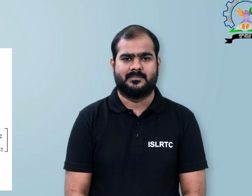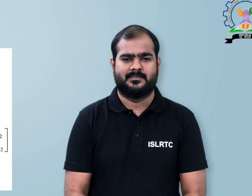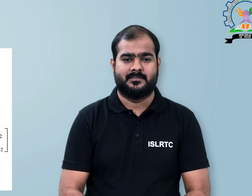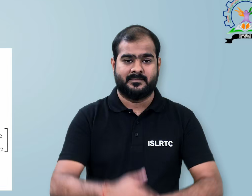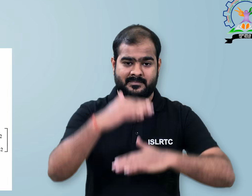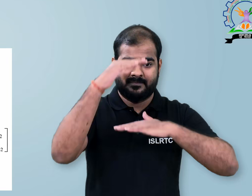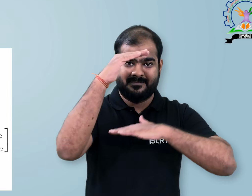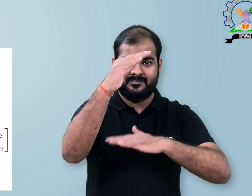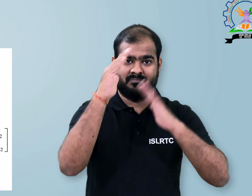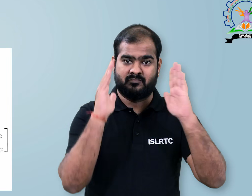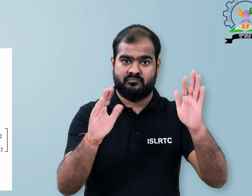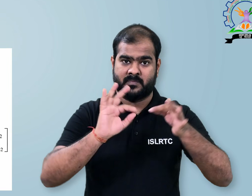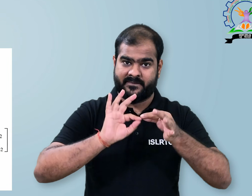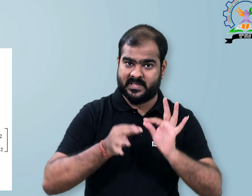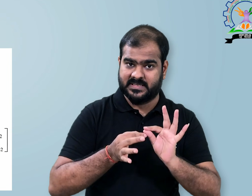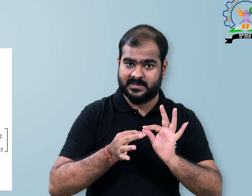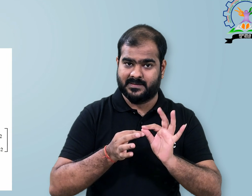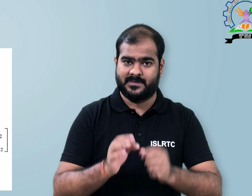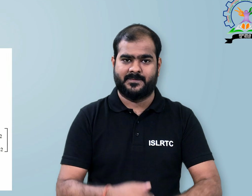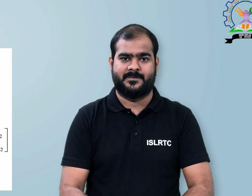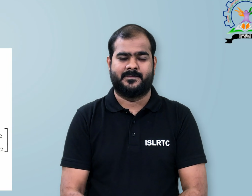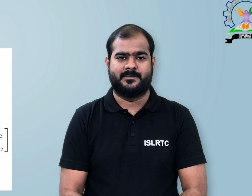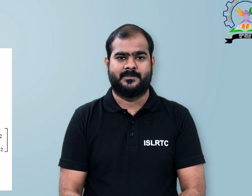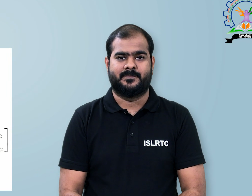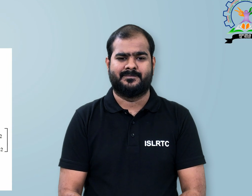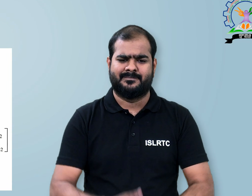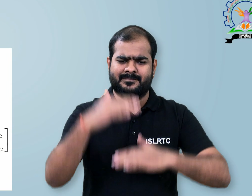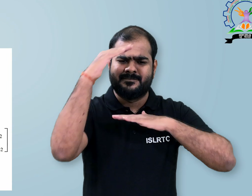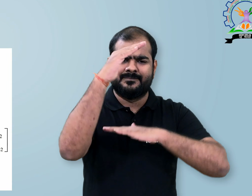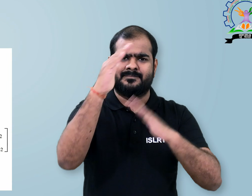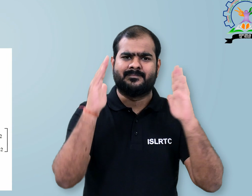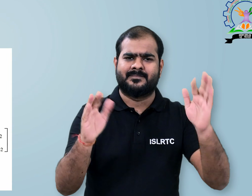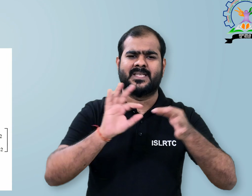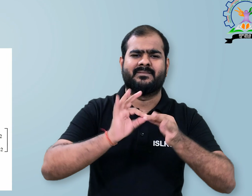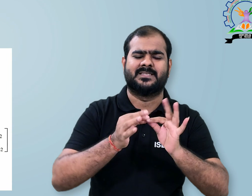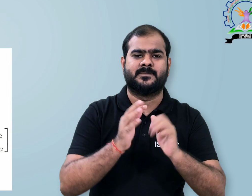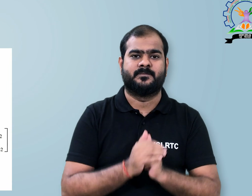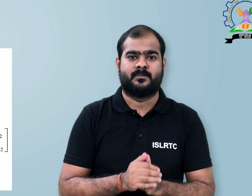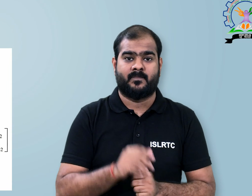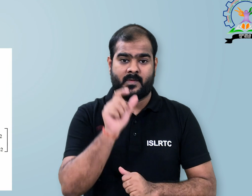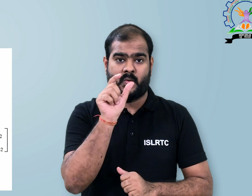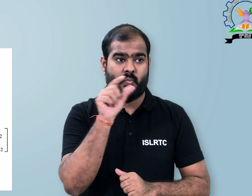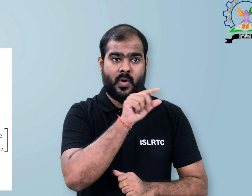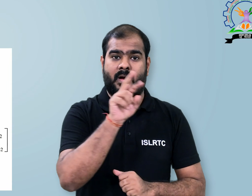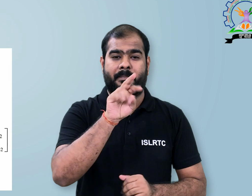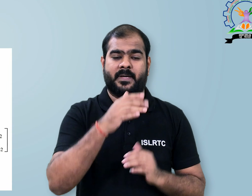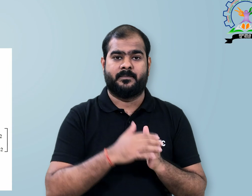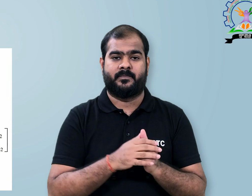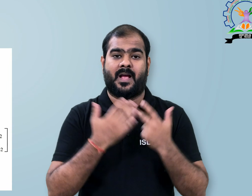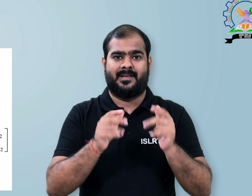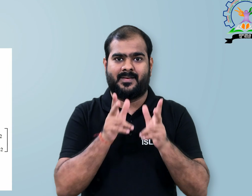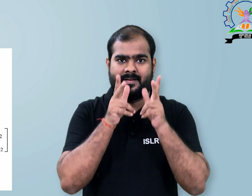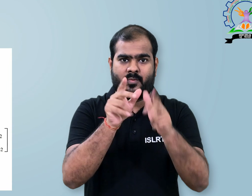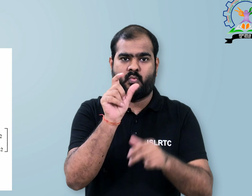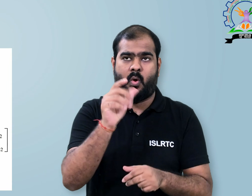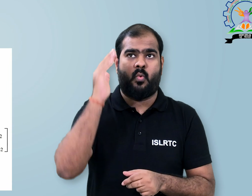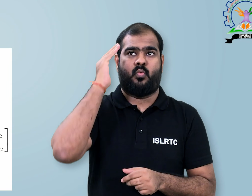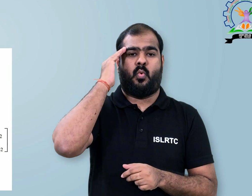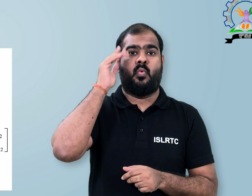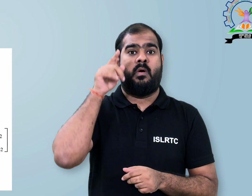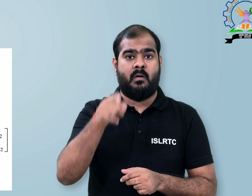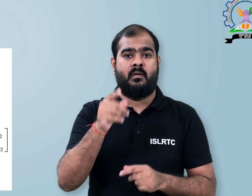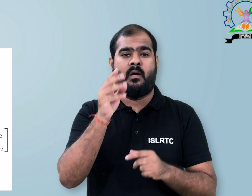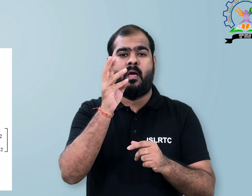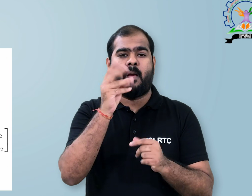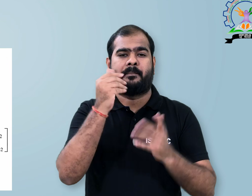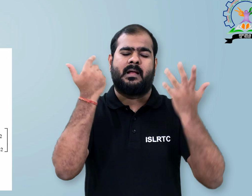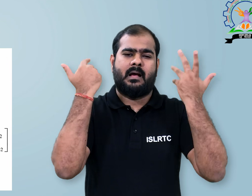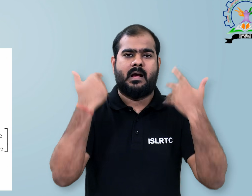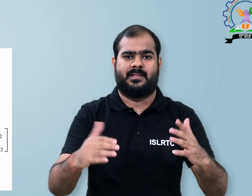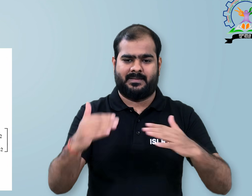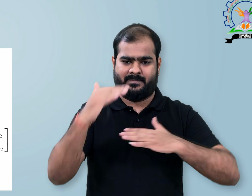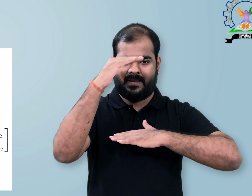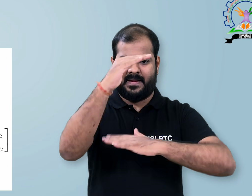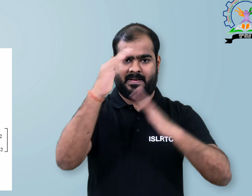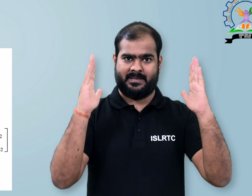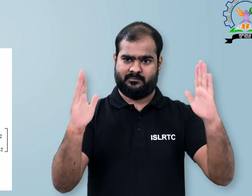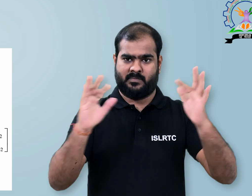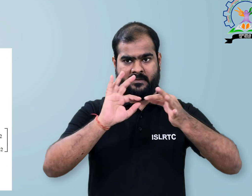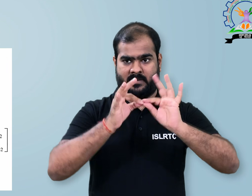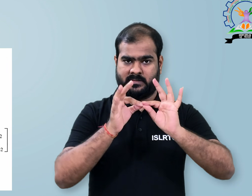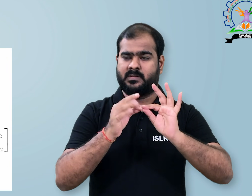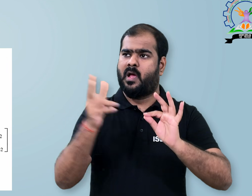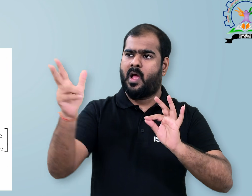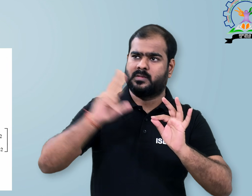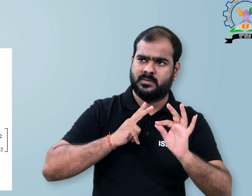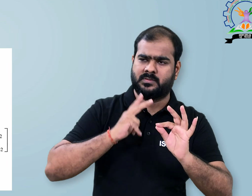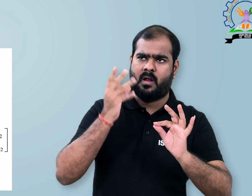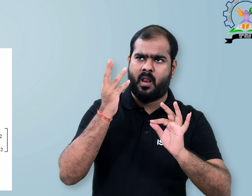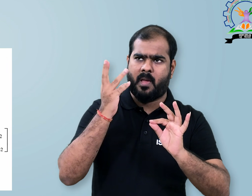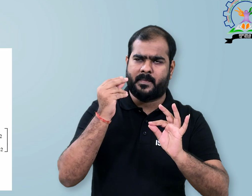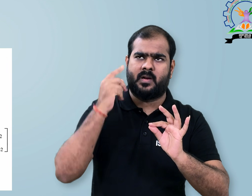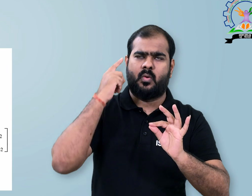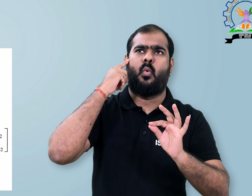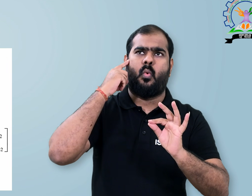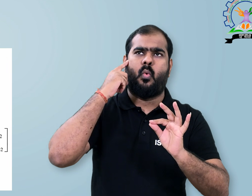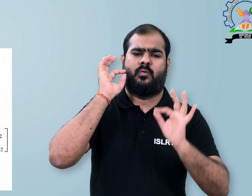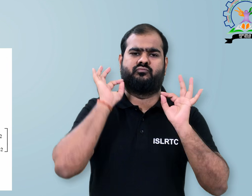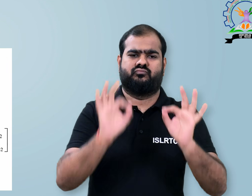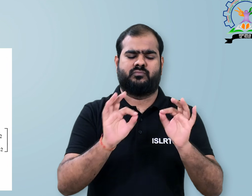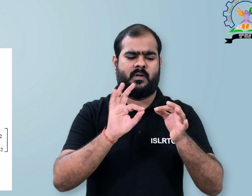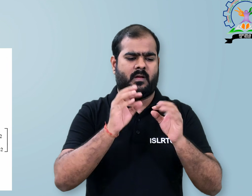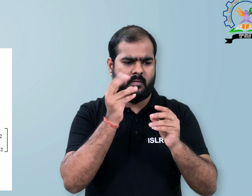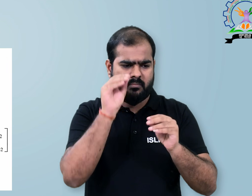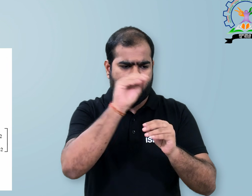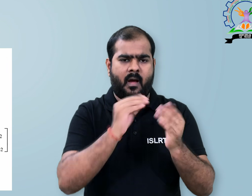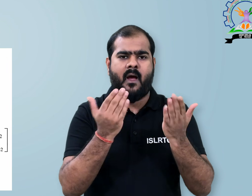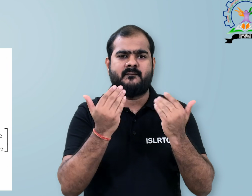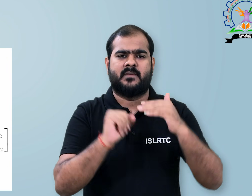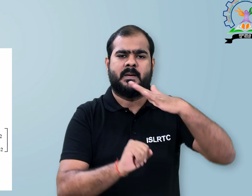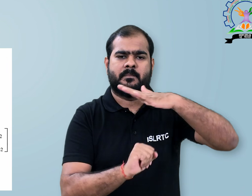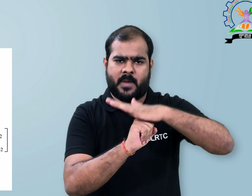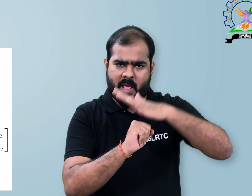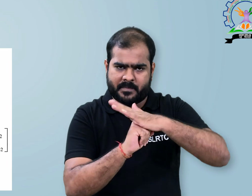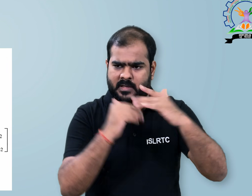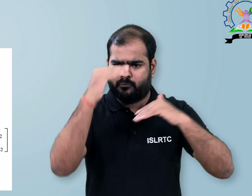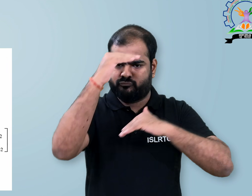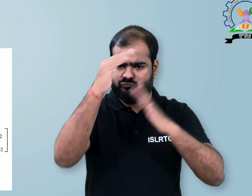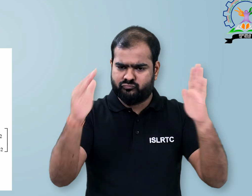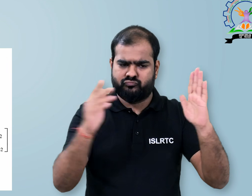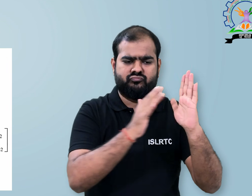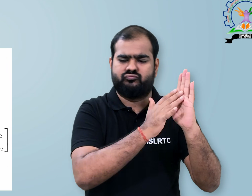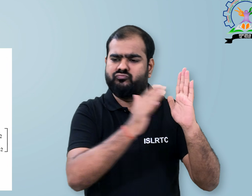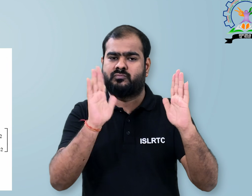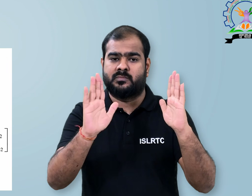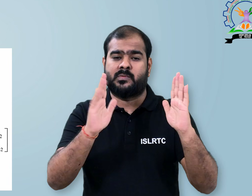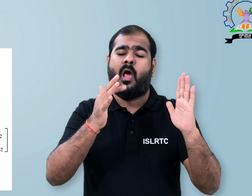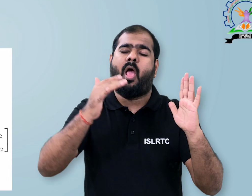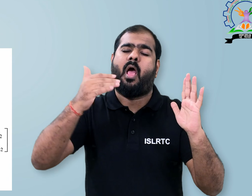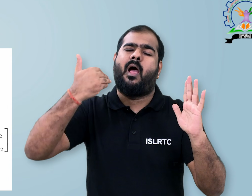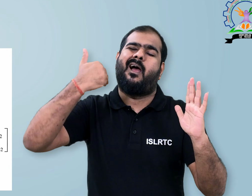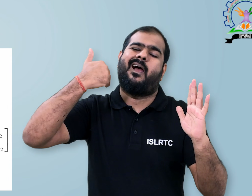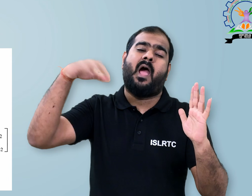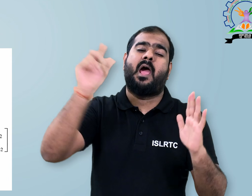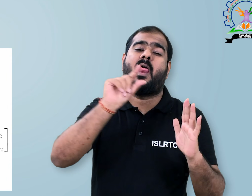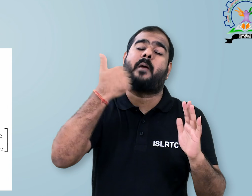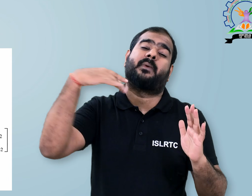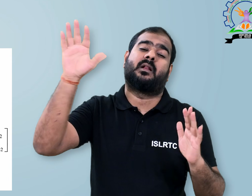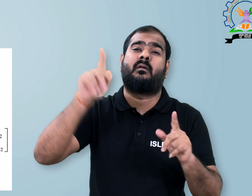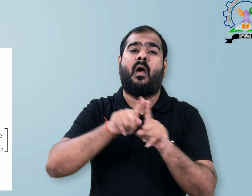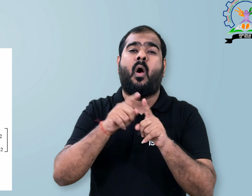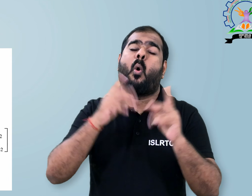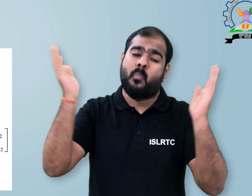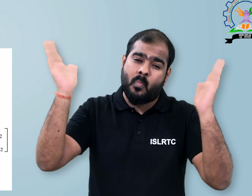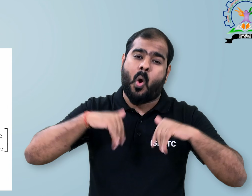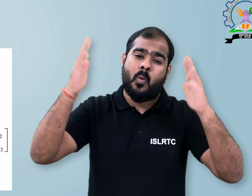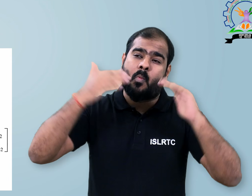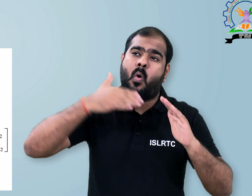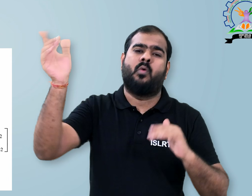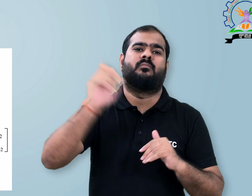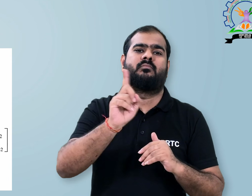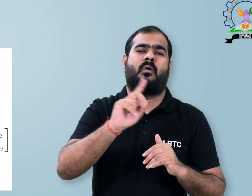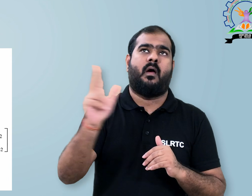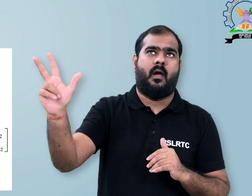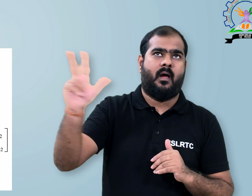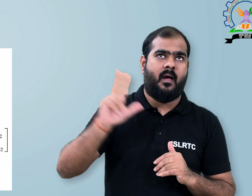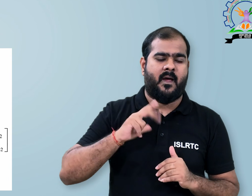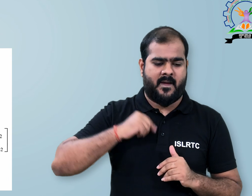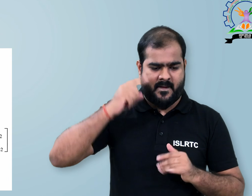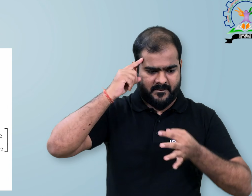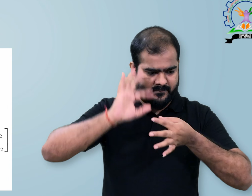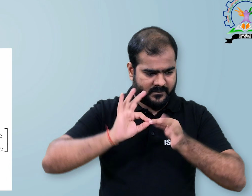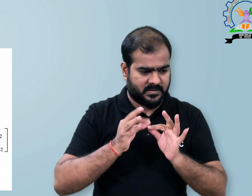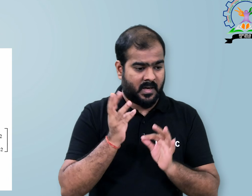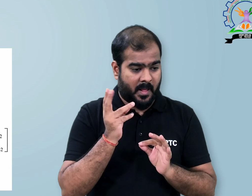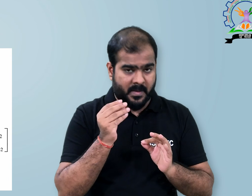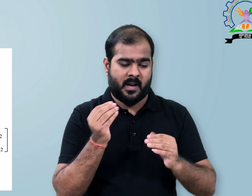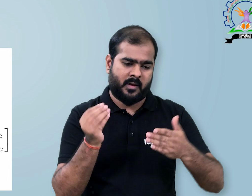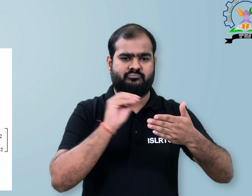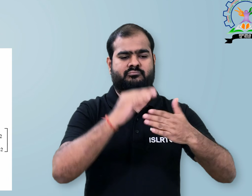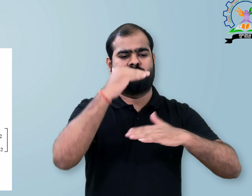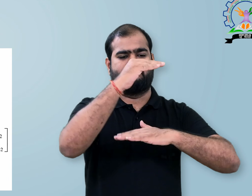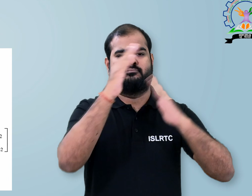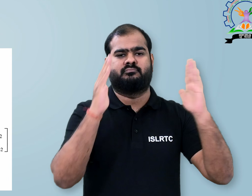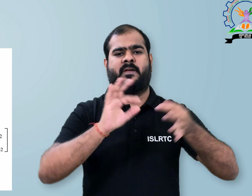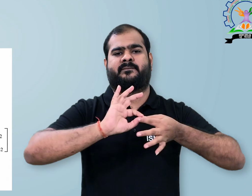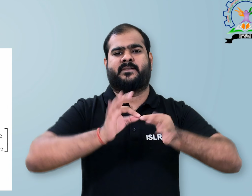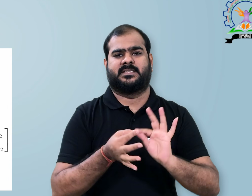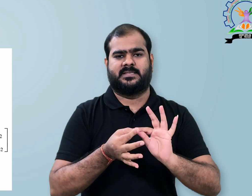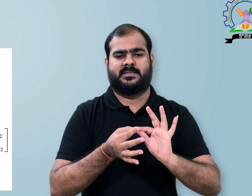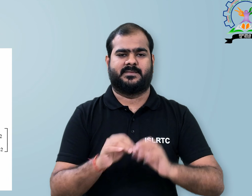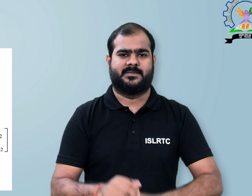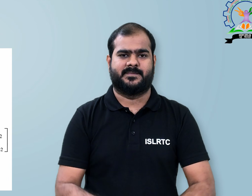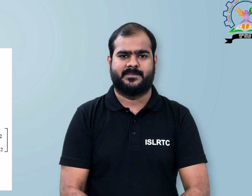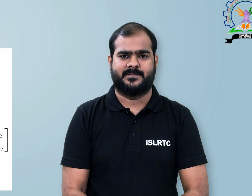Finite Finite refers to something that has a definite, limited size or extent. Components that are countable or measurable within a defined range.